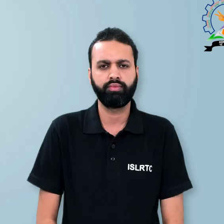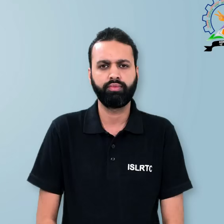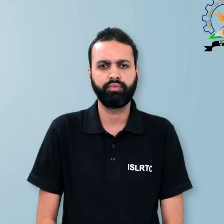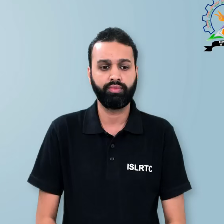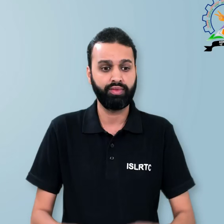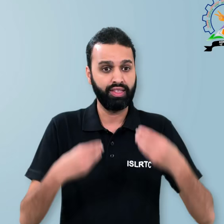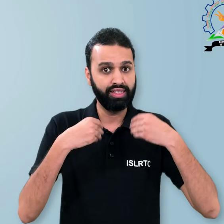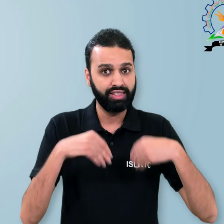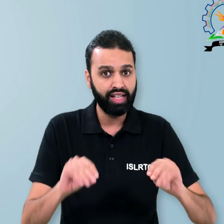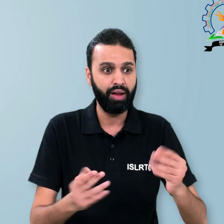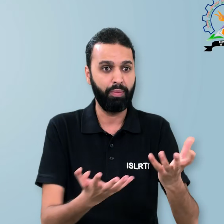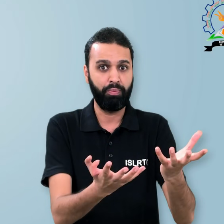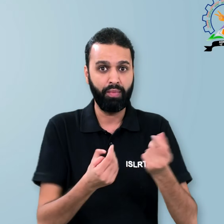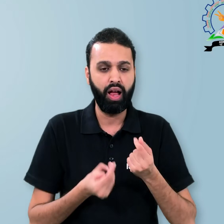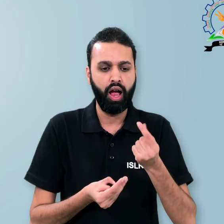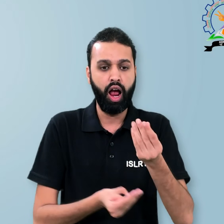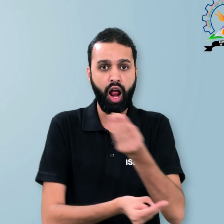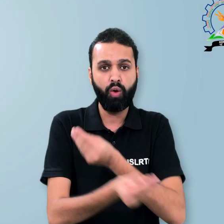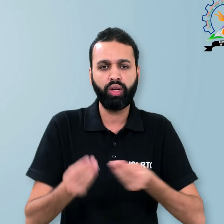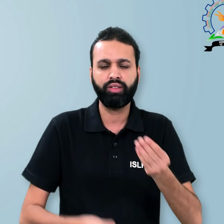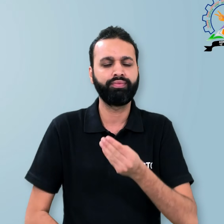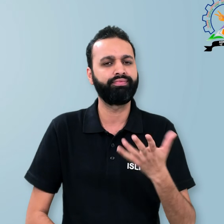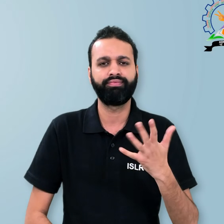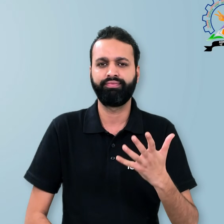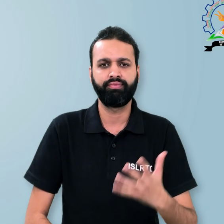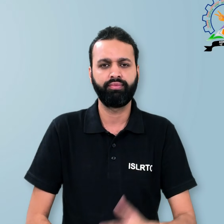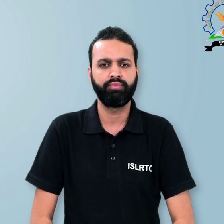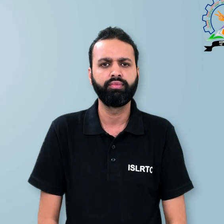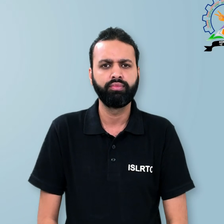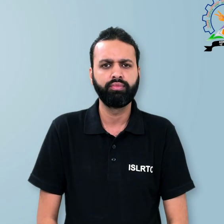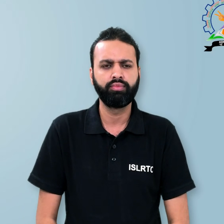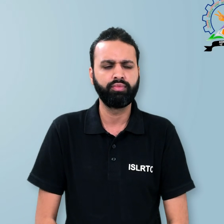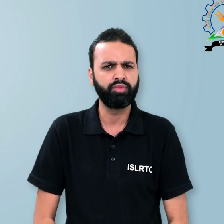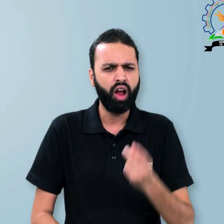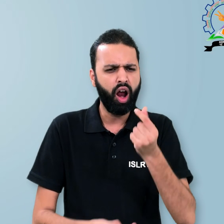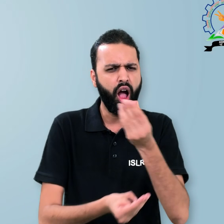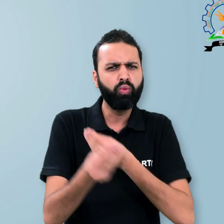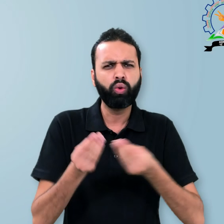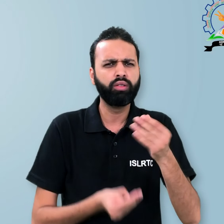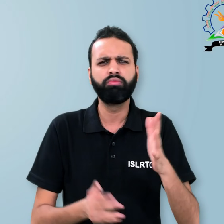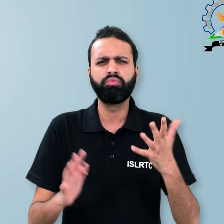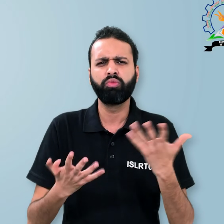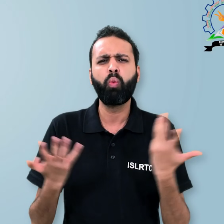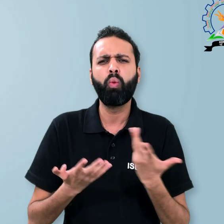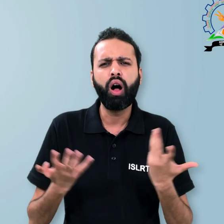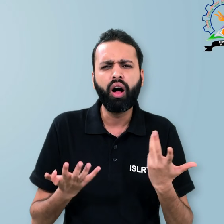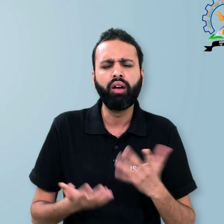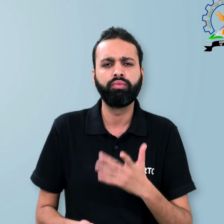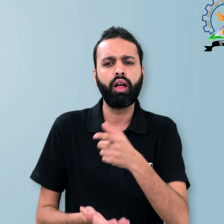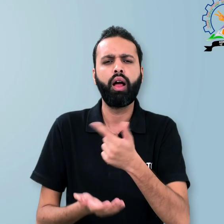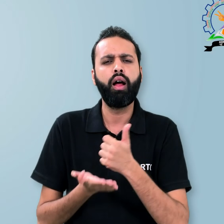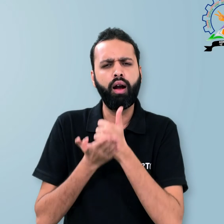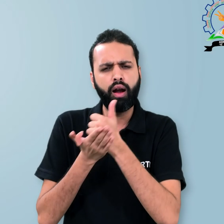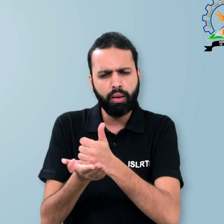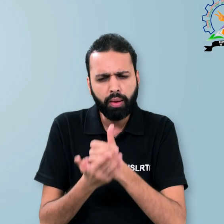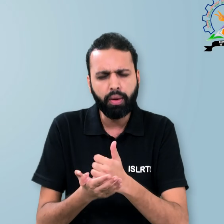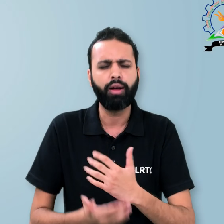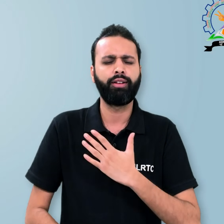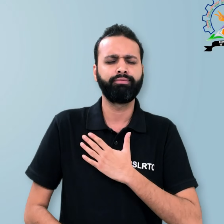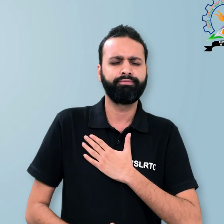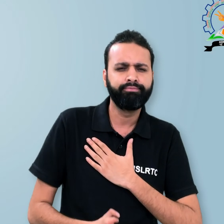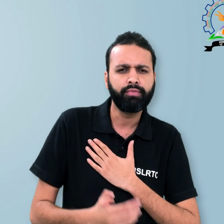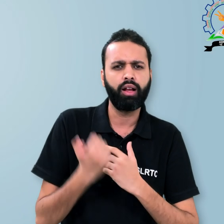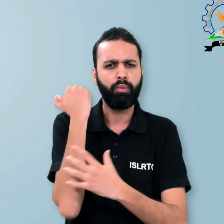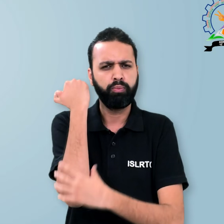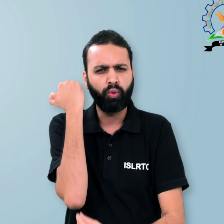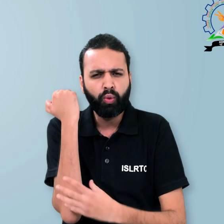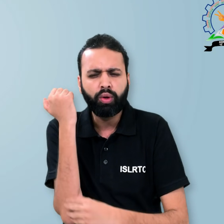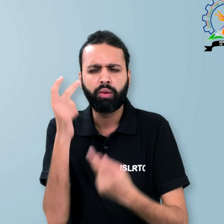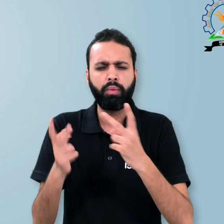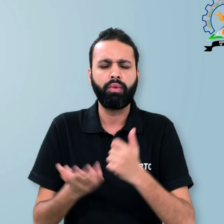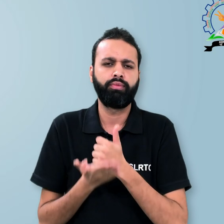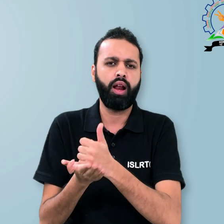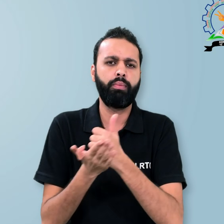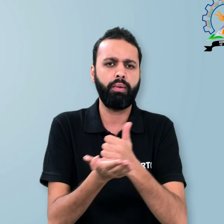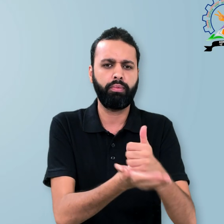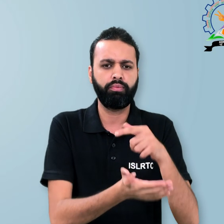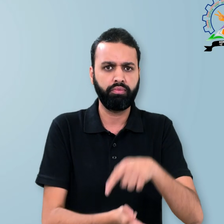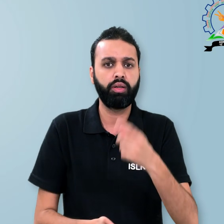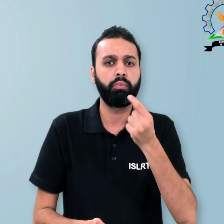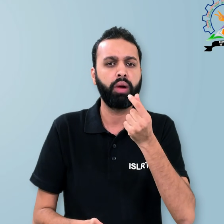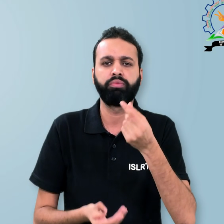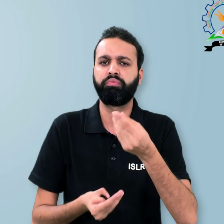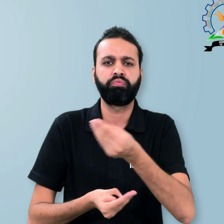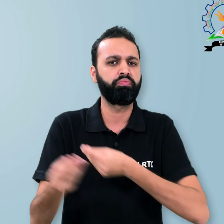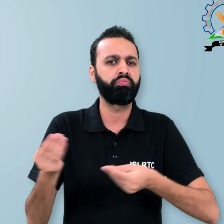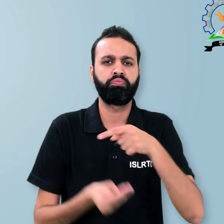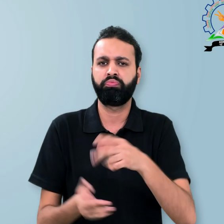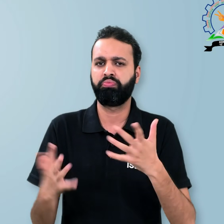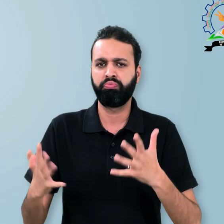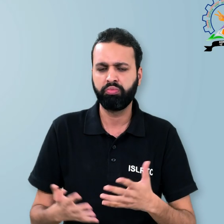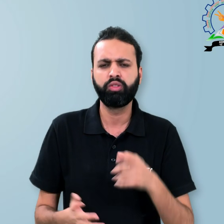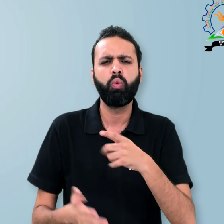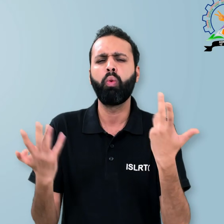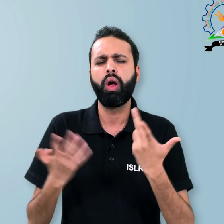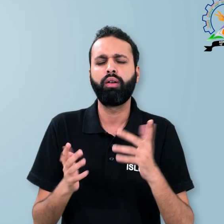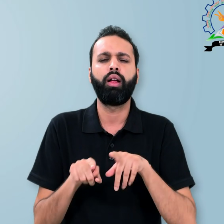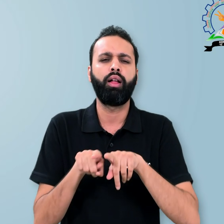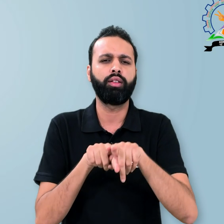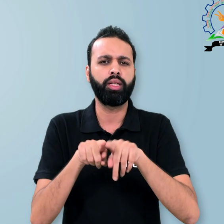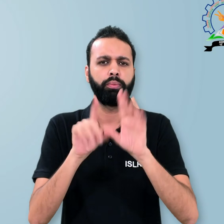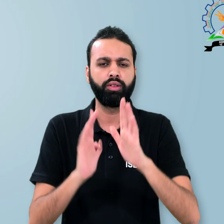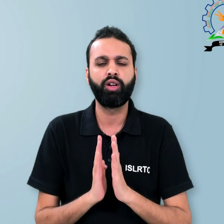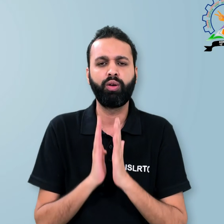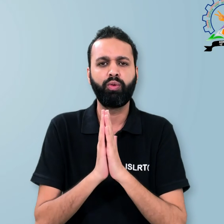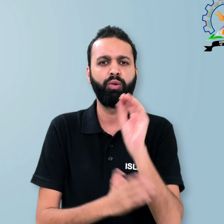Non-Economic Activities Non-economic activities are ones that are not undertaken for any monetary gain.